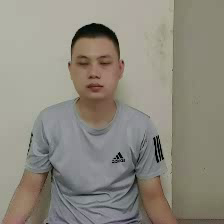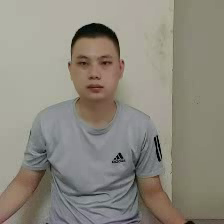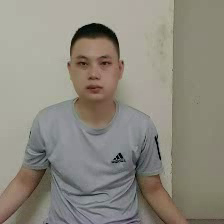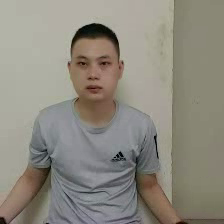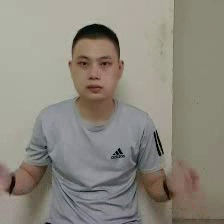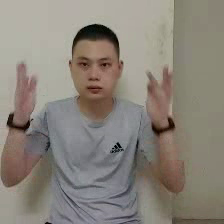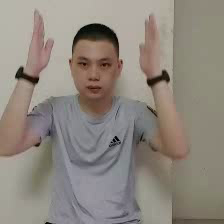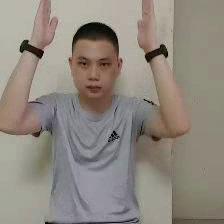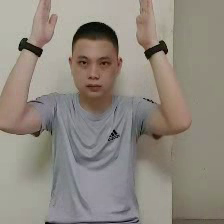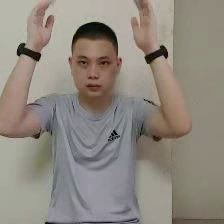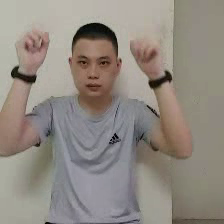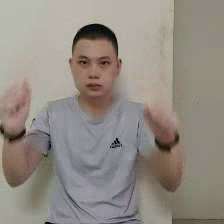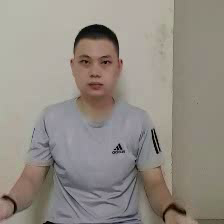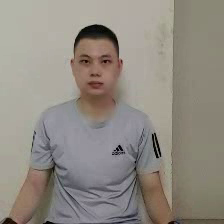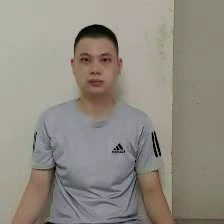Chạy